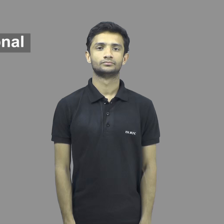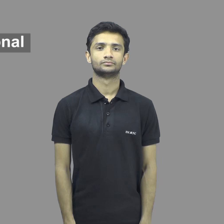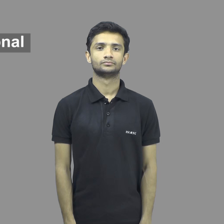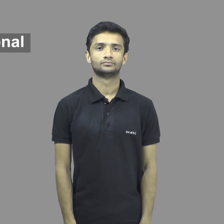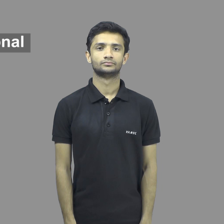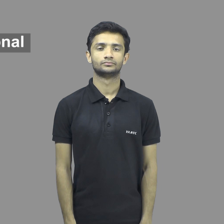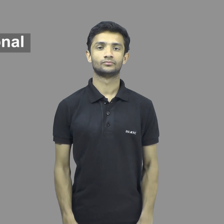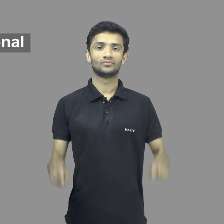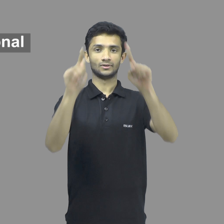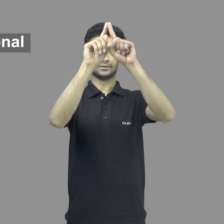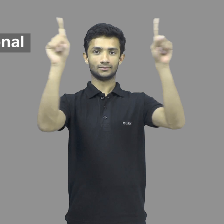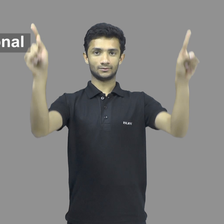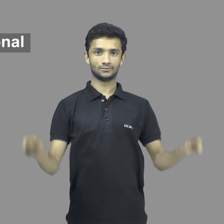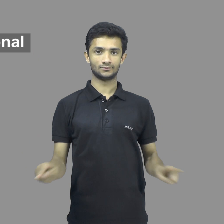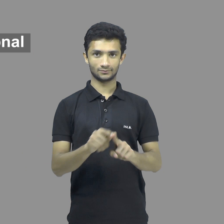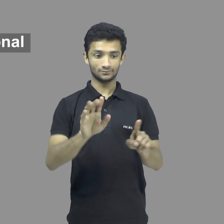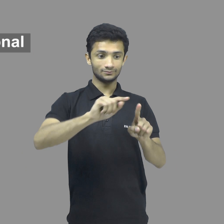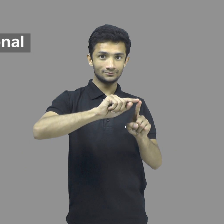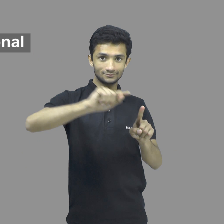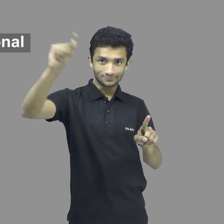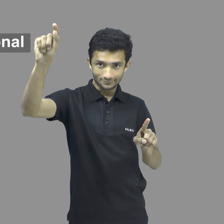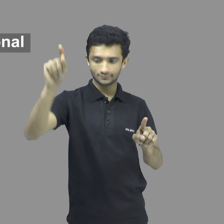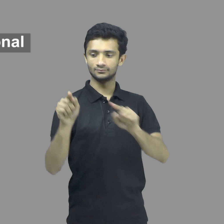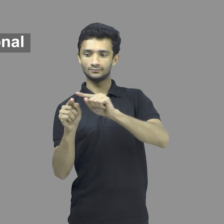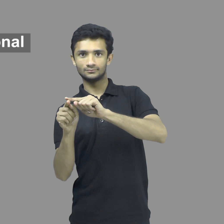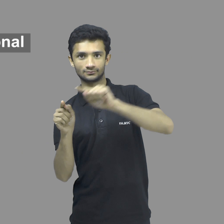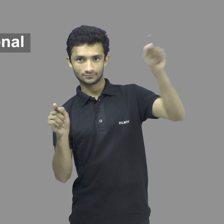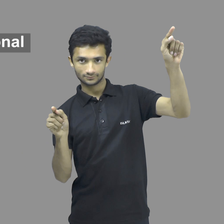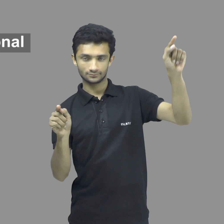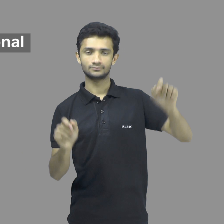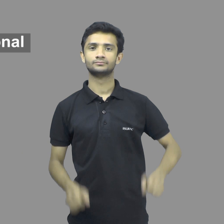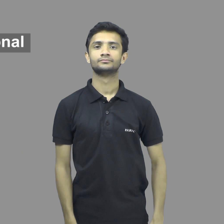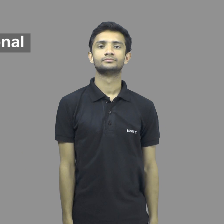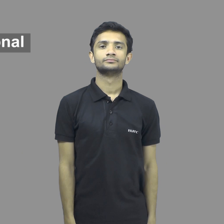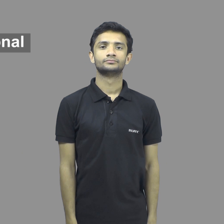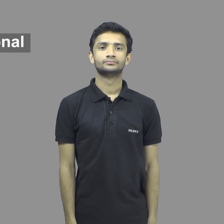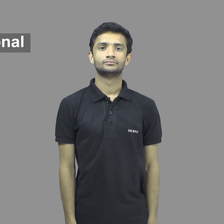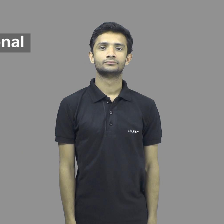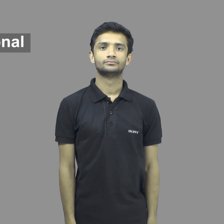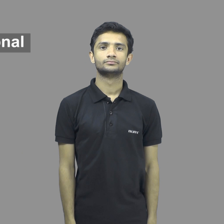Diagonal